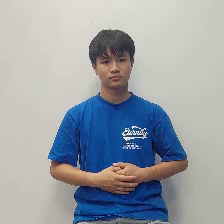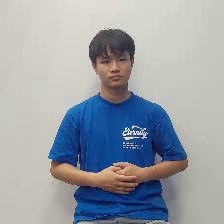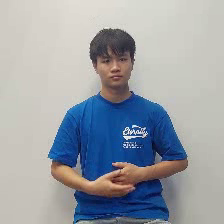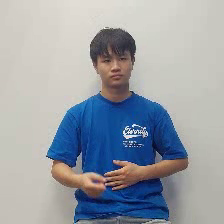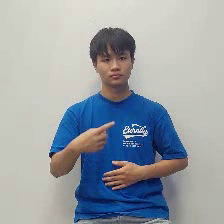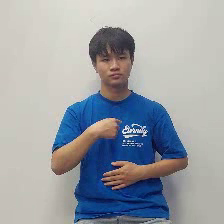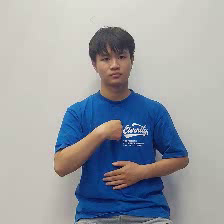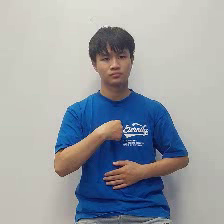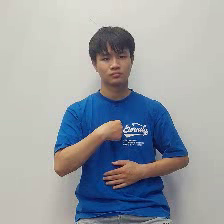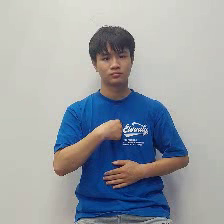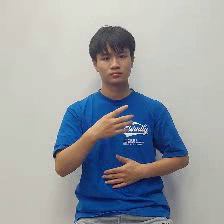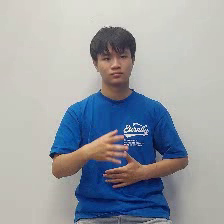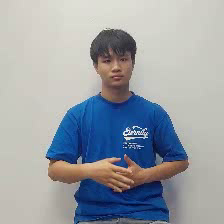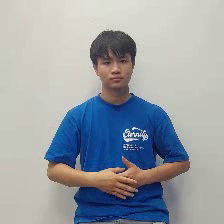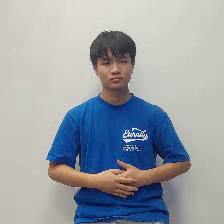Tôi